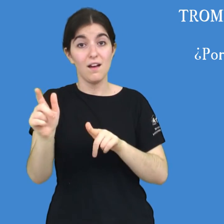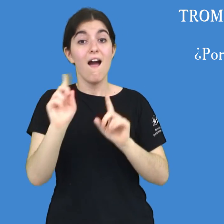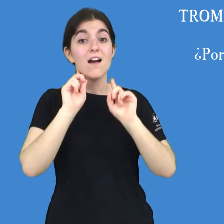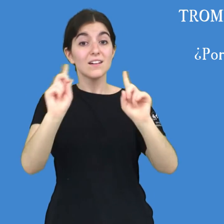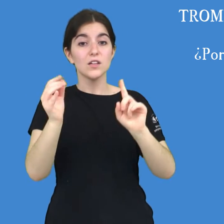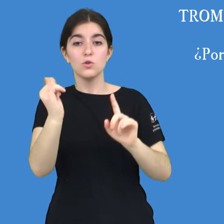caso